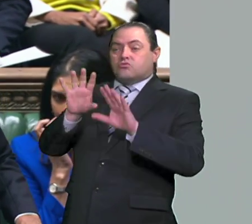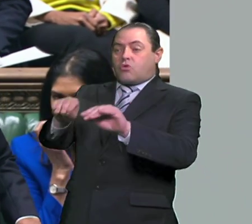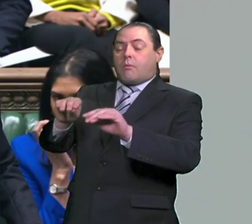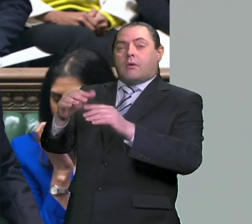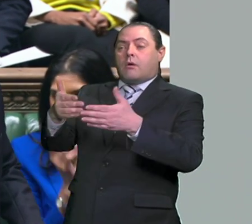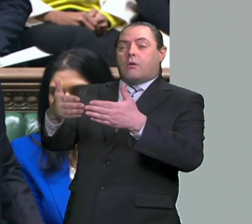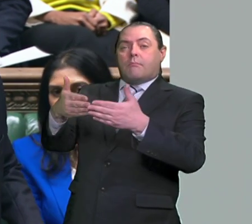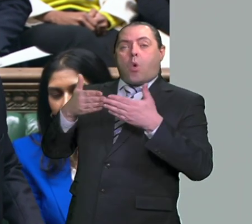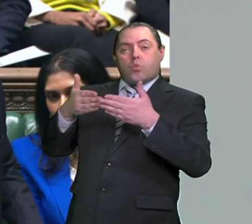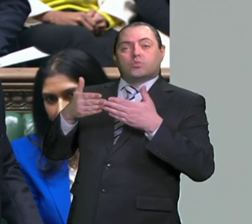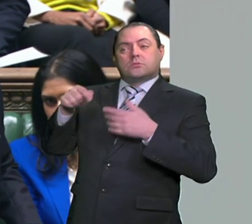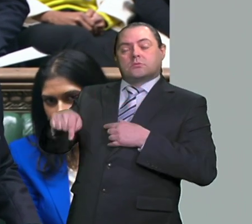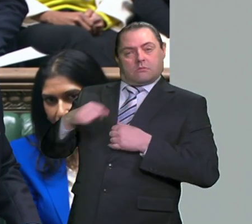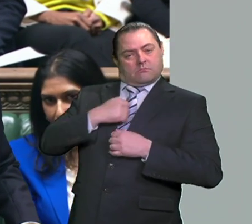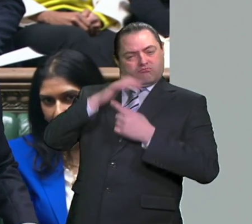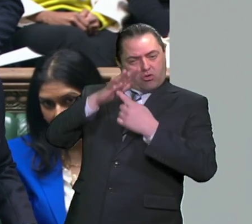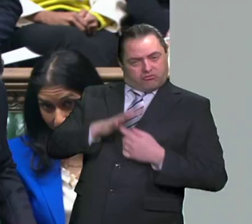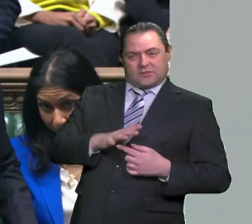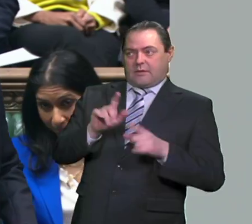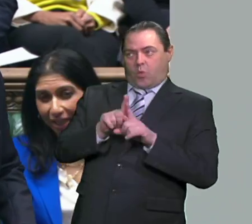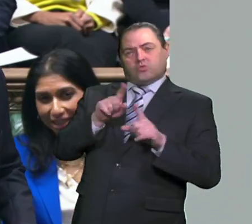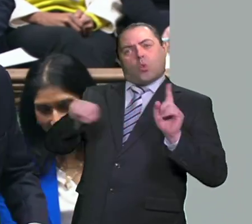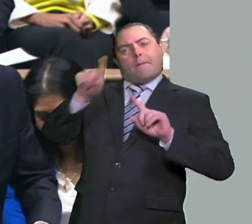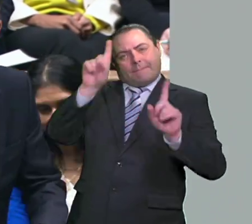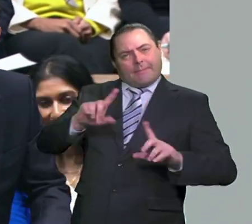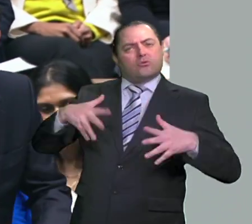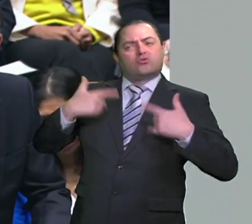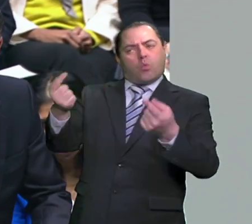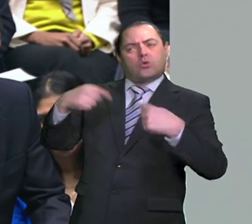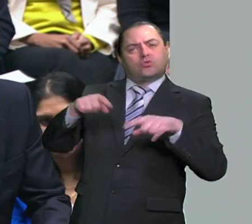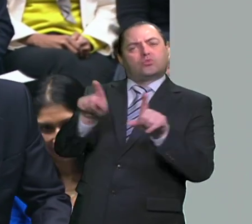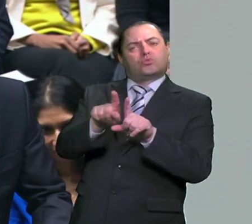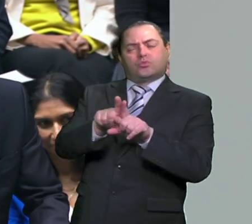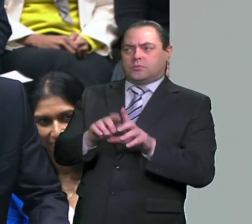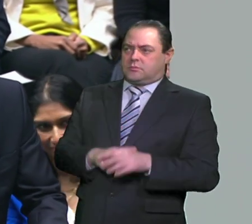But stopping the boats is not just my priority; it is the people’s priority.